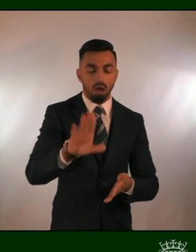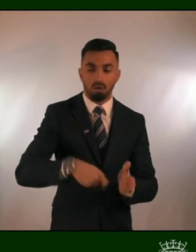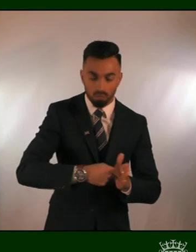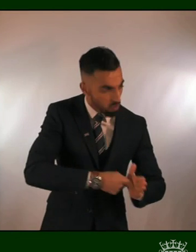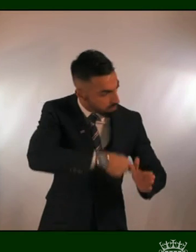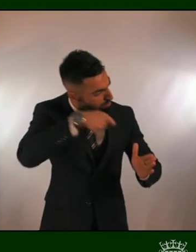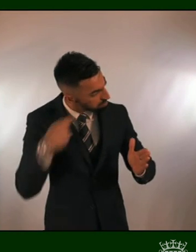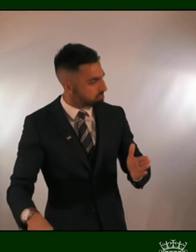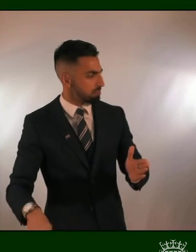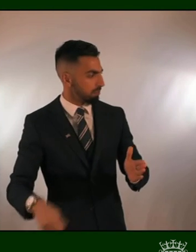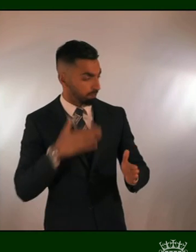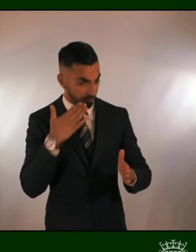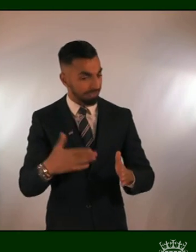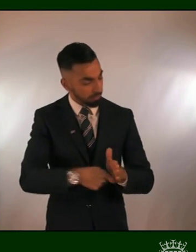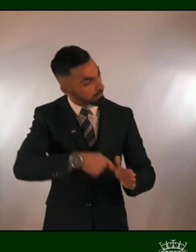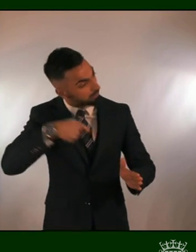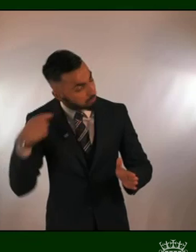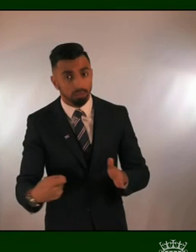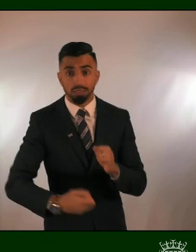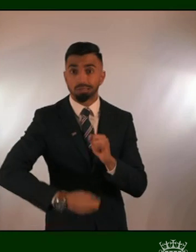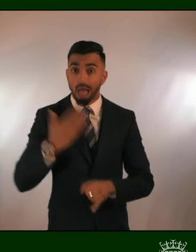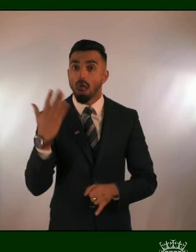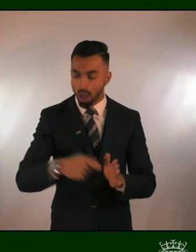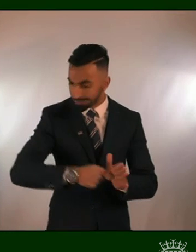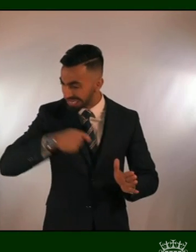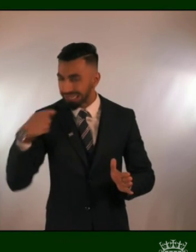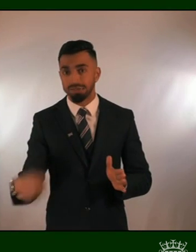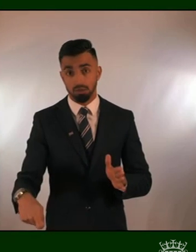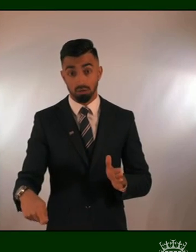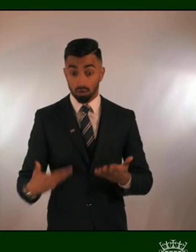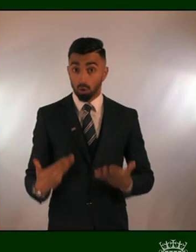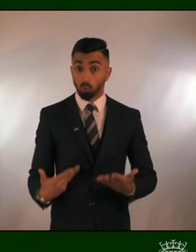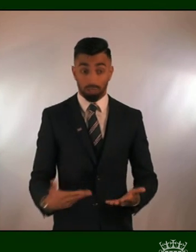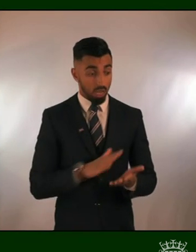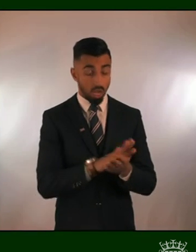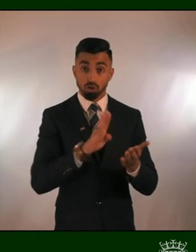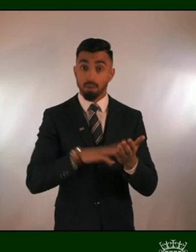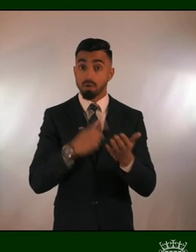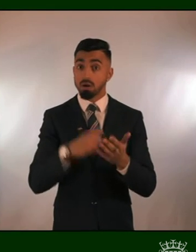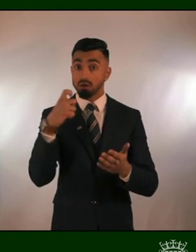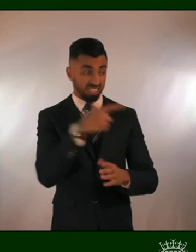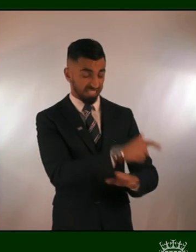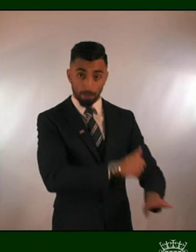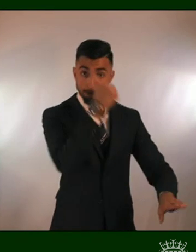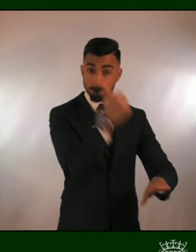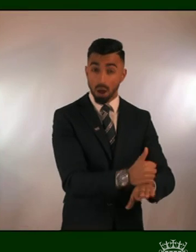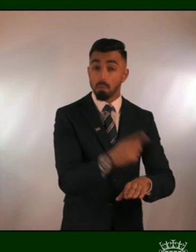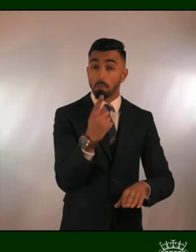Starting today, there will be a dedicated helpline, with 2,000 staff standing ready to help.